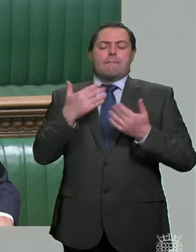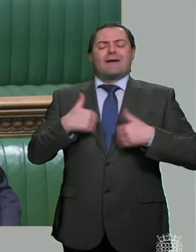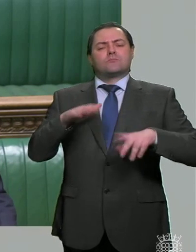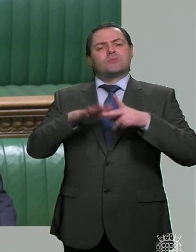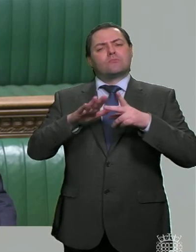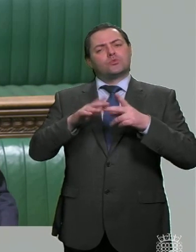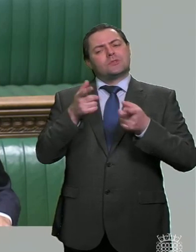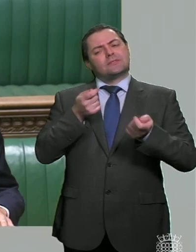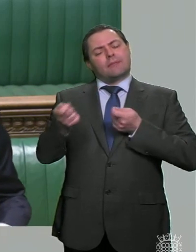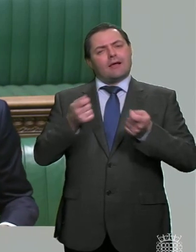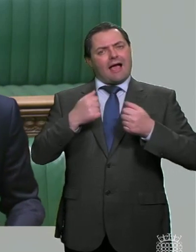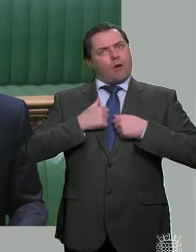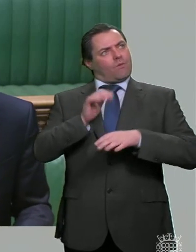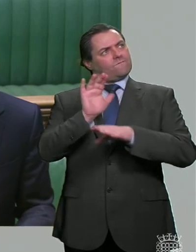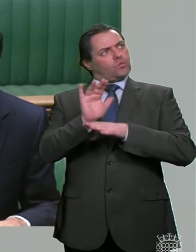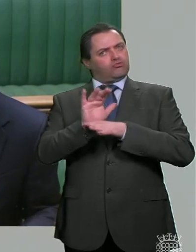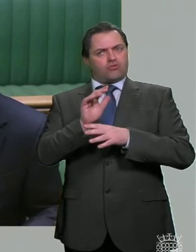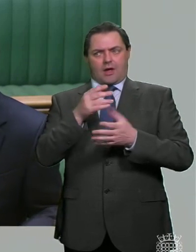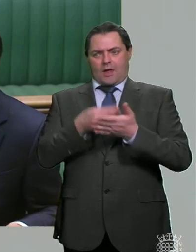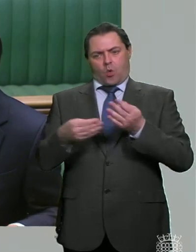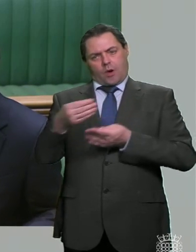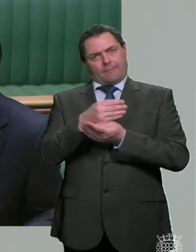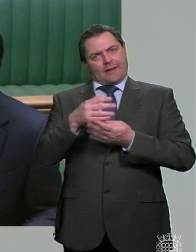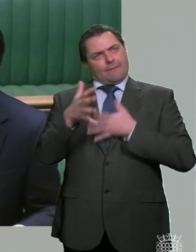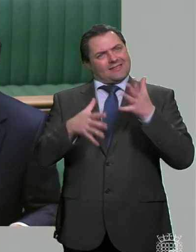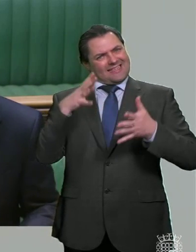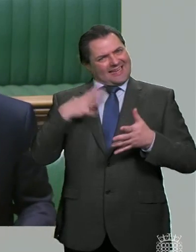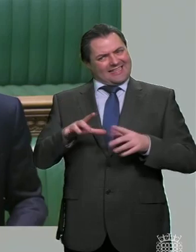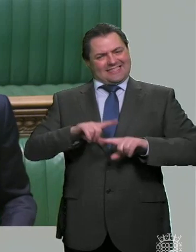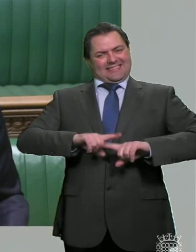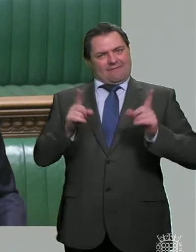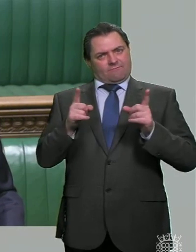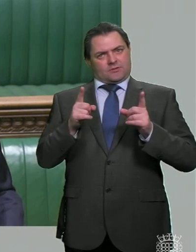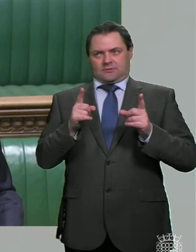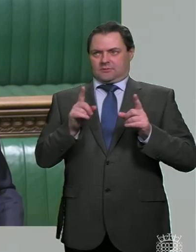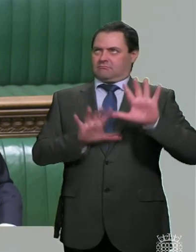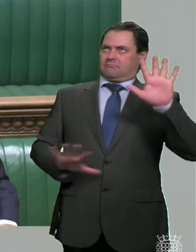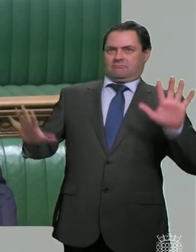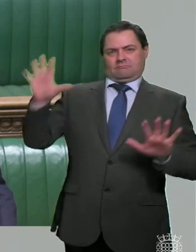Our future economy demands a different economic geography.